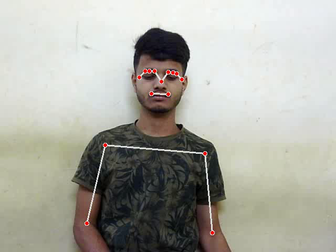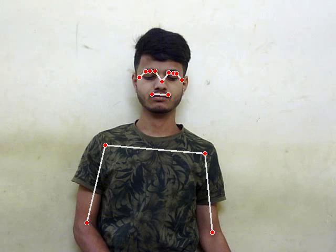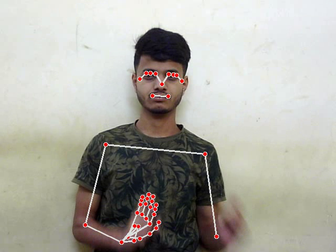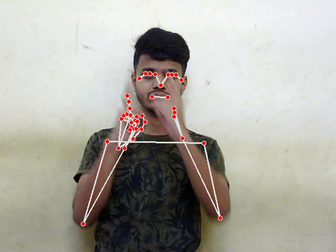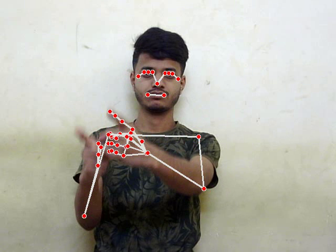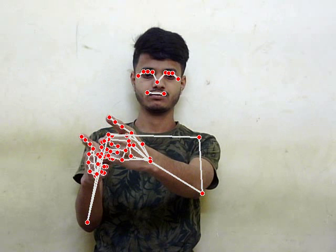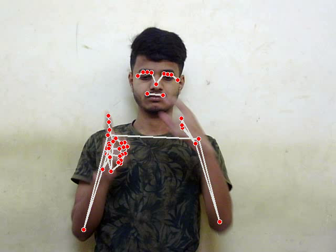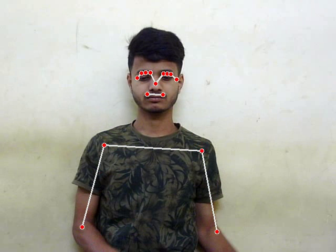go